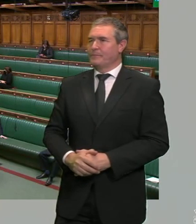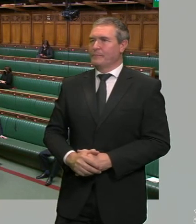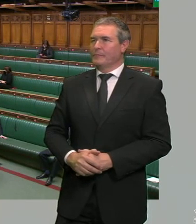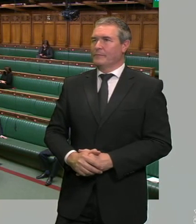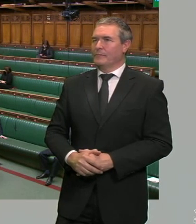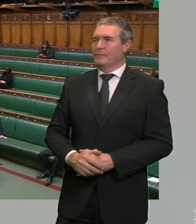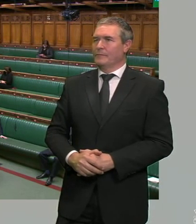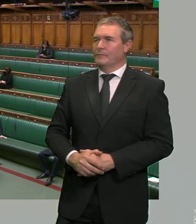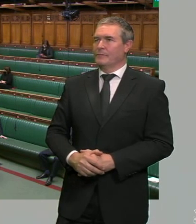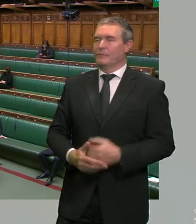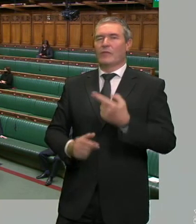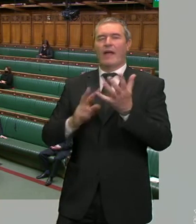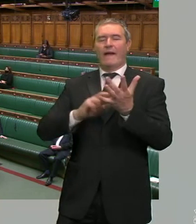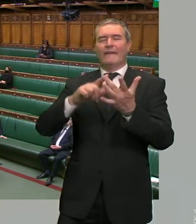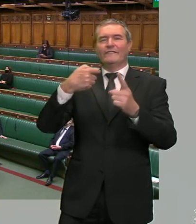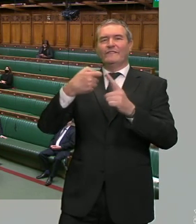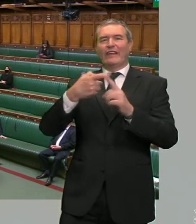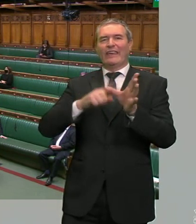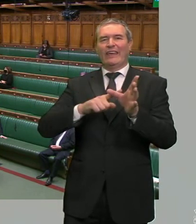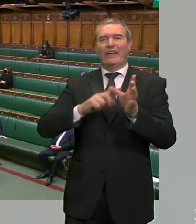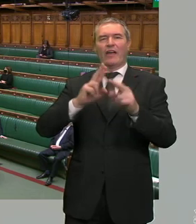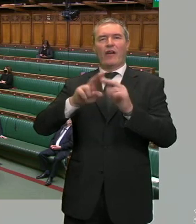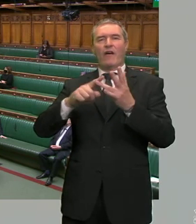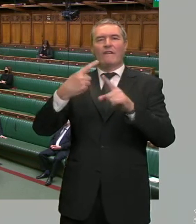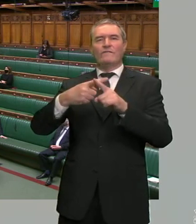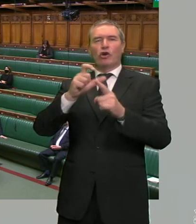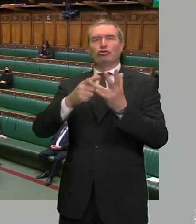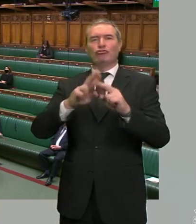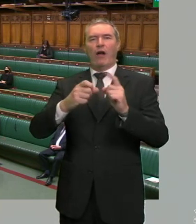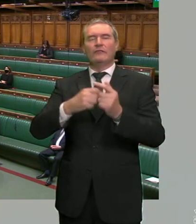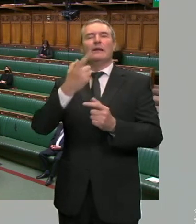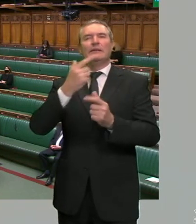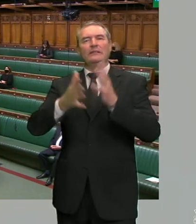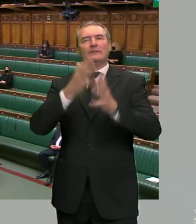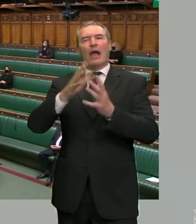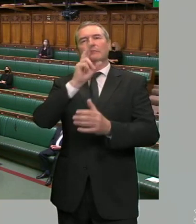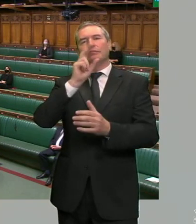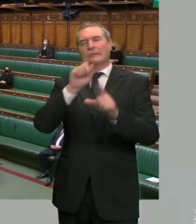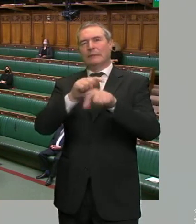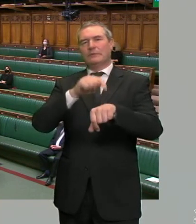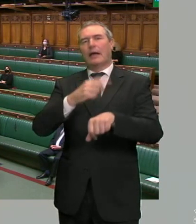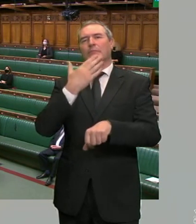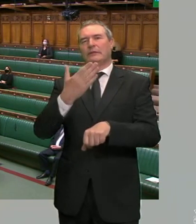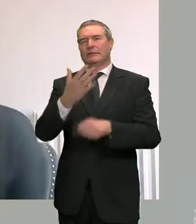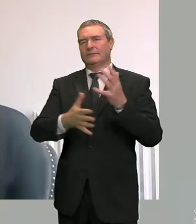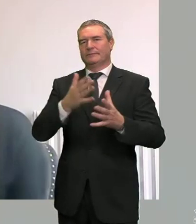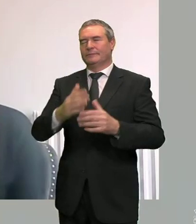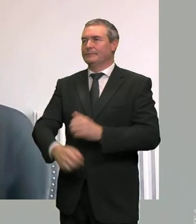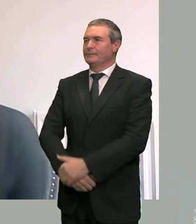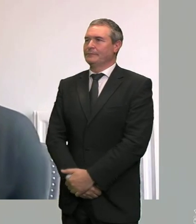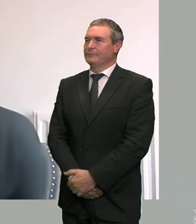We now go to Vicky Foxcroft. Vicky, I understand you are going to sign; can you speak and sign at the same time for the benefit of all?